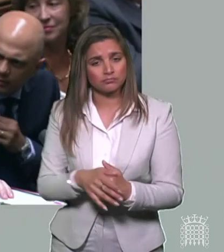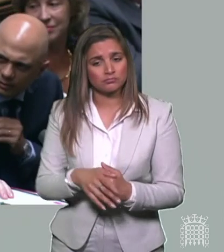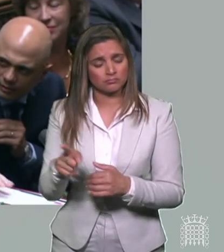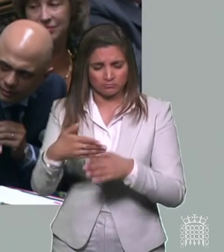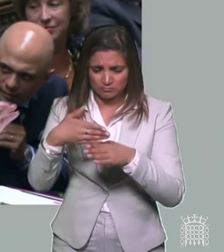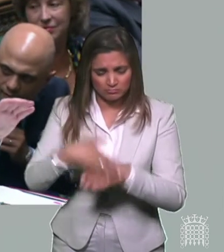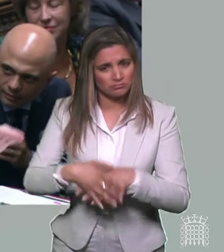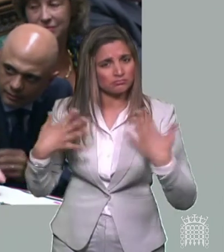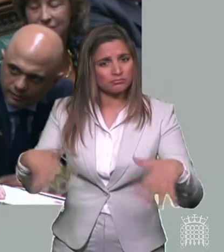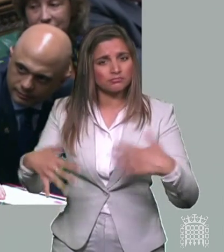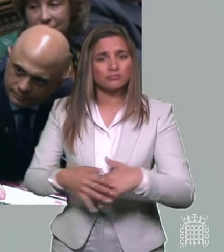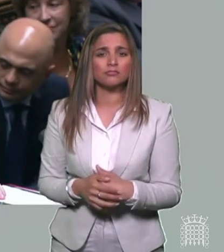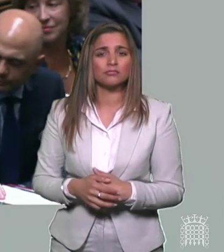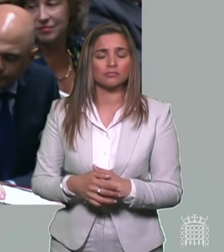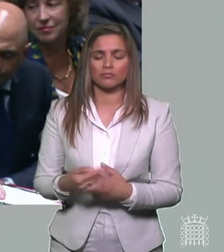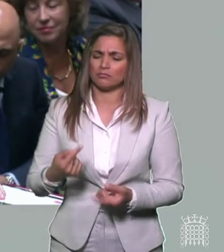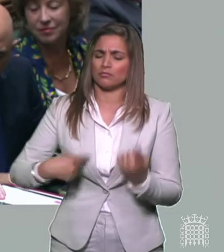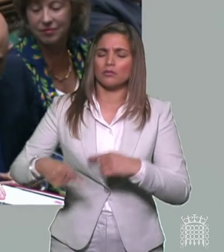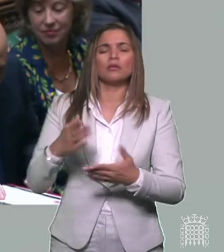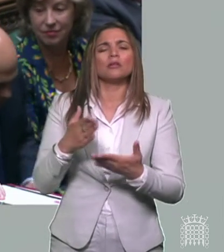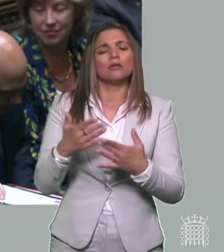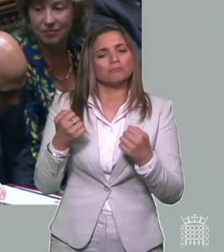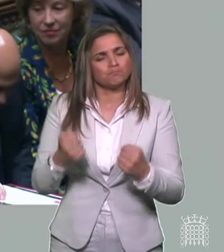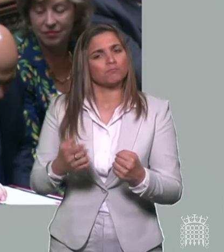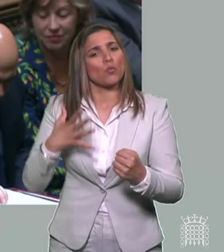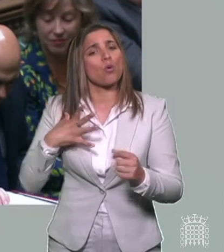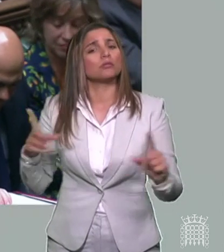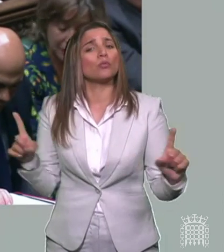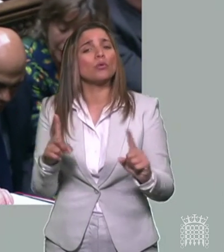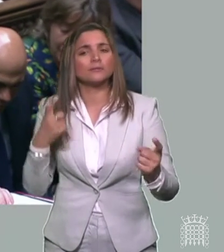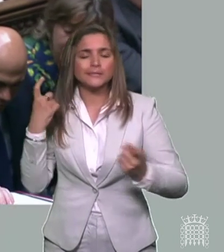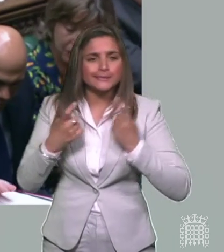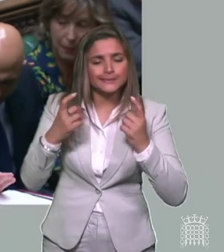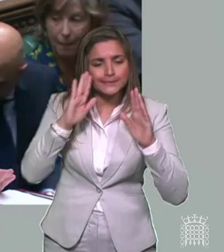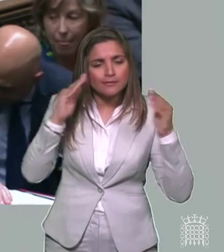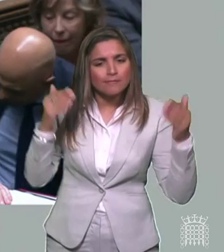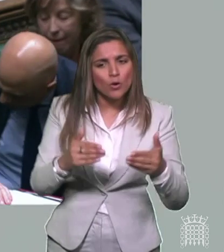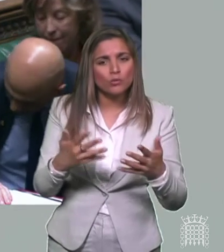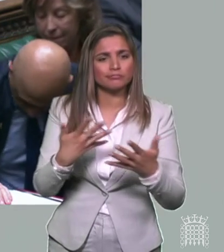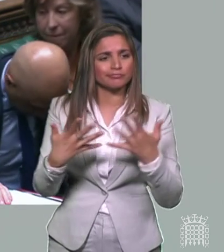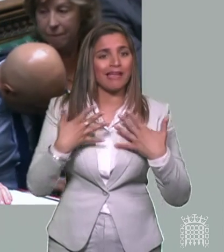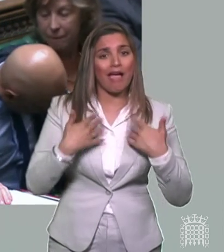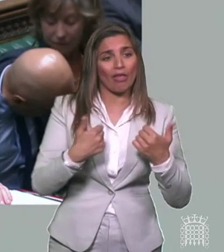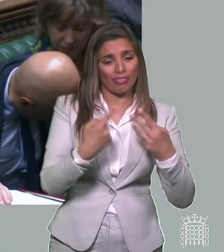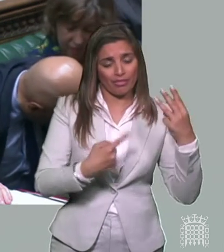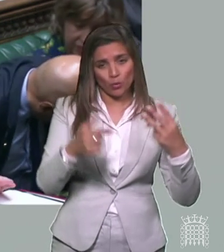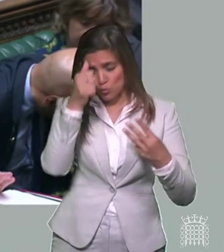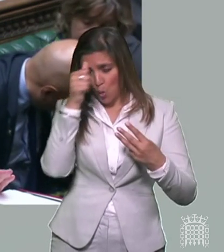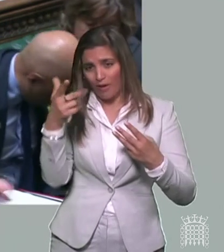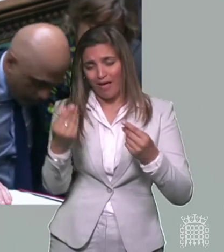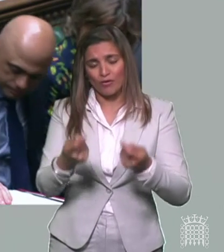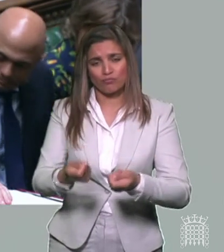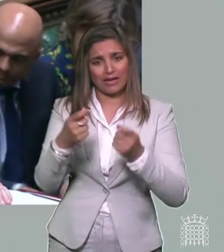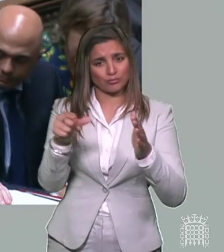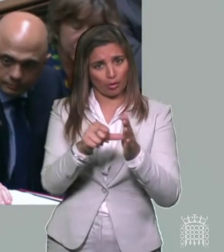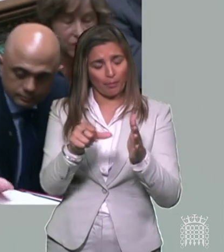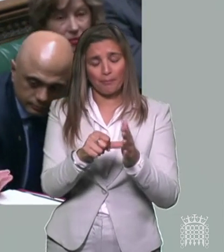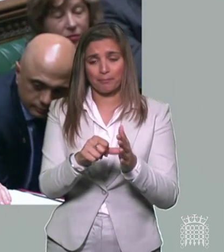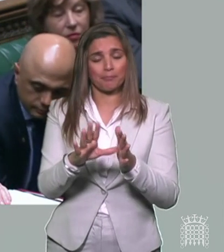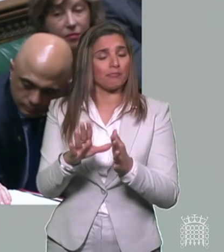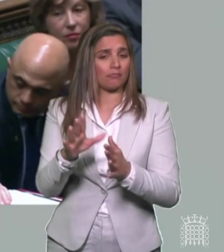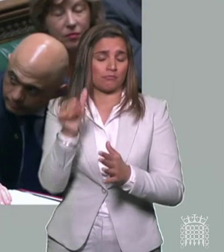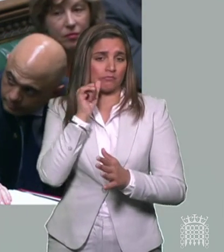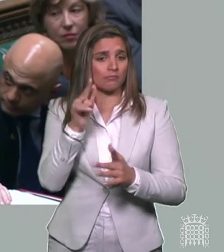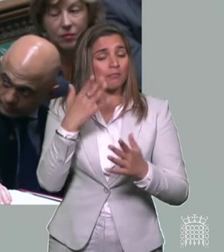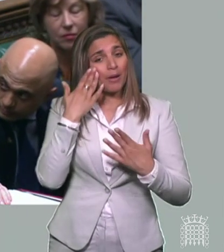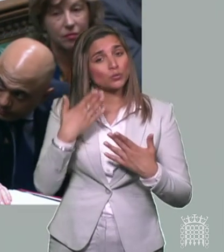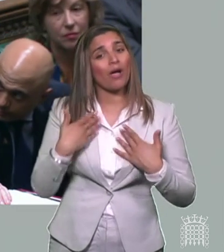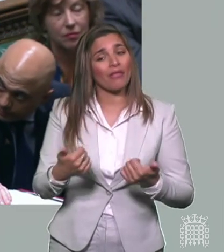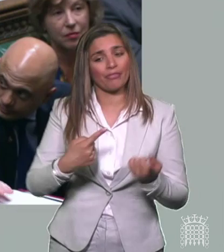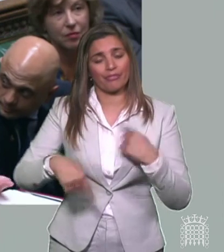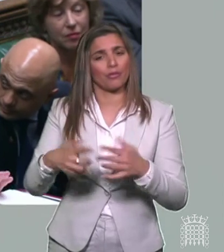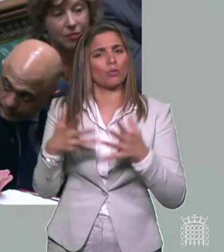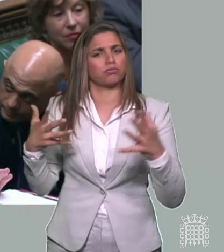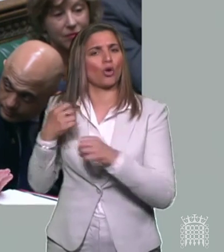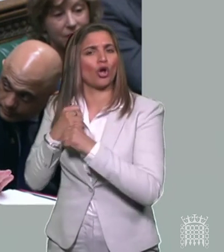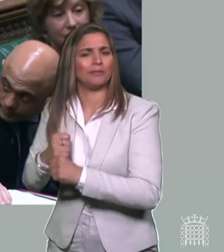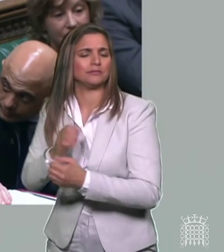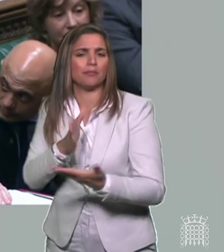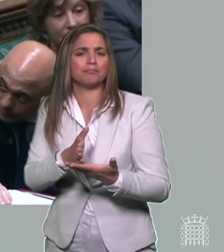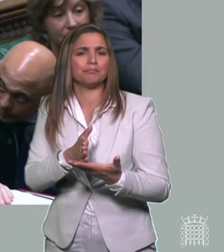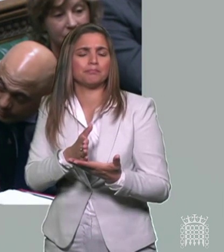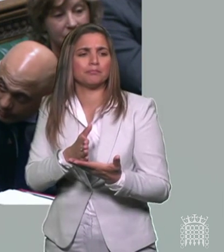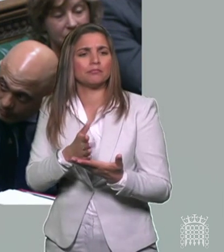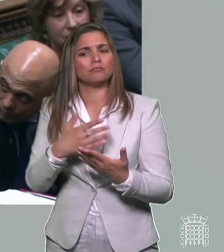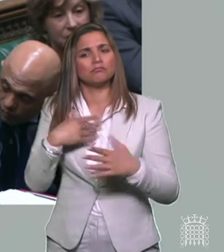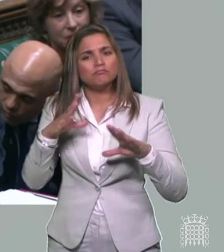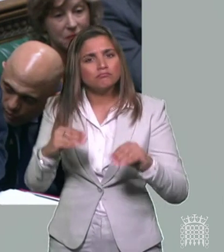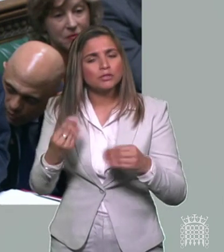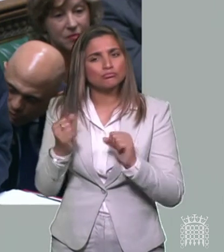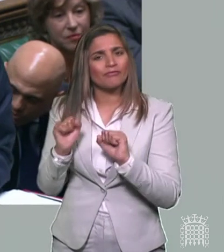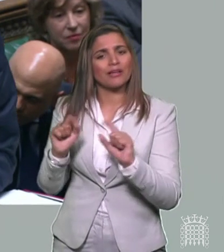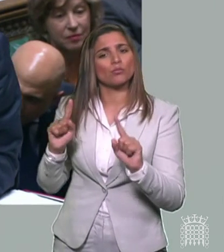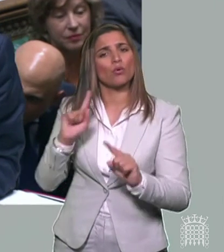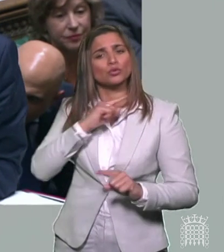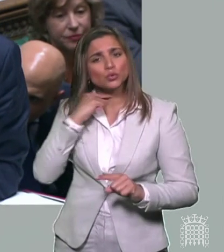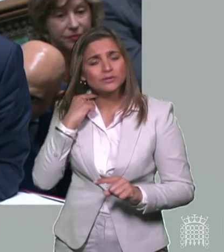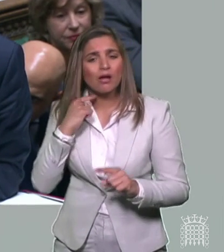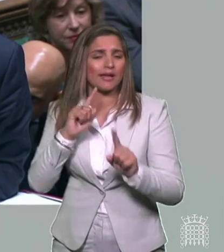I thank my honourable Friend for his work in this area, and we are determined to tackle all the health conditions that he describes and cares about, particularly mental health and suicide prevention.